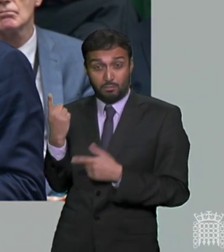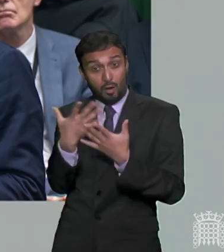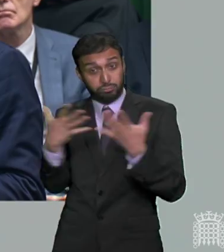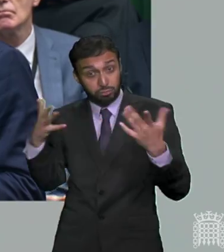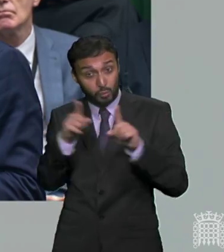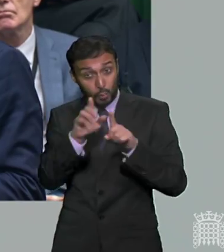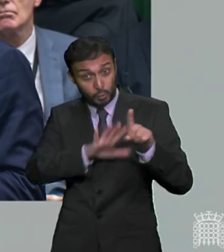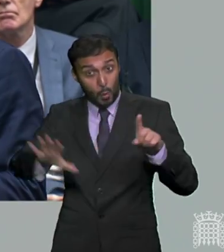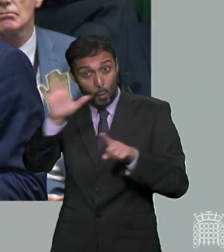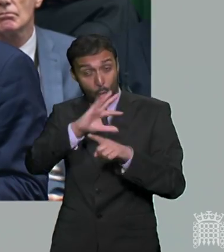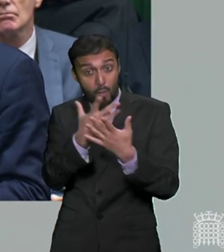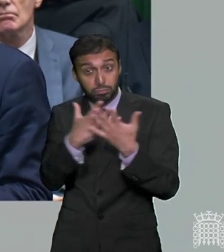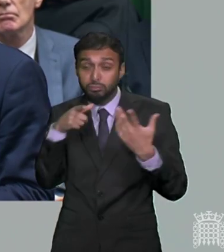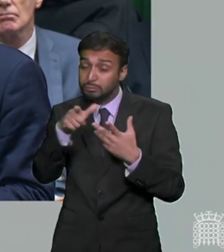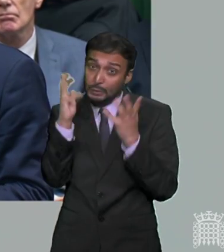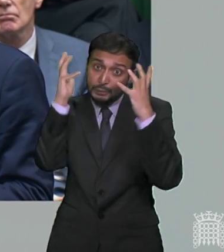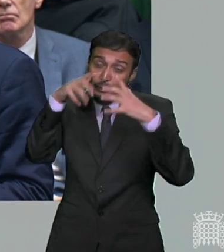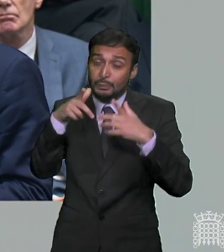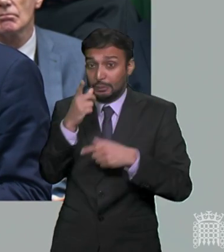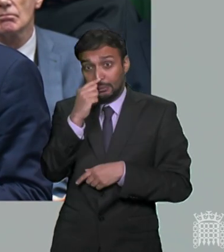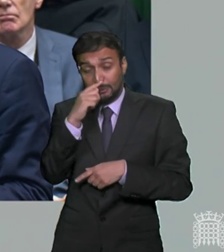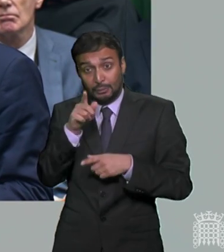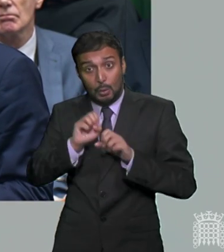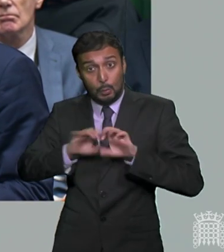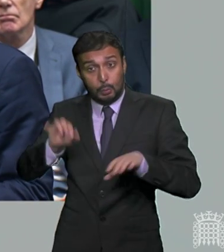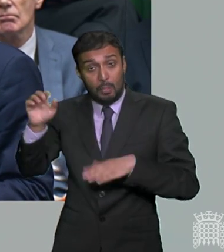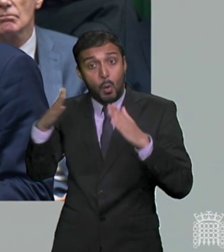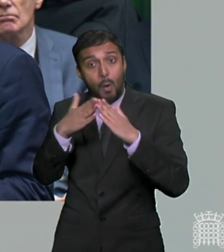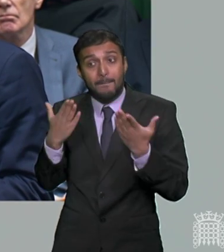“We are out of options and heartbroken,” says Vanessa.